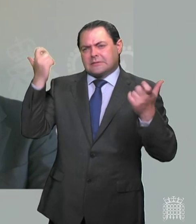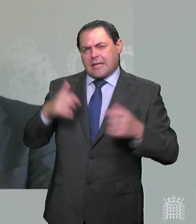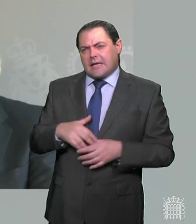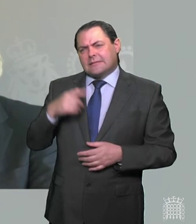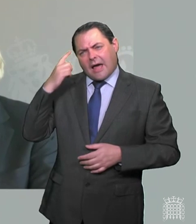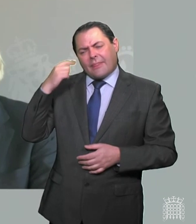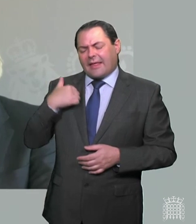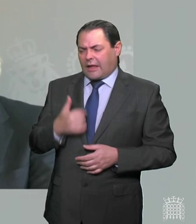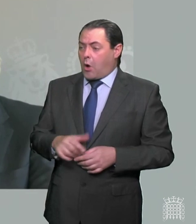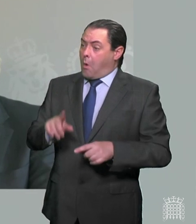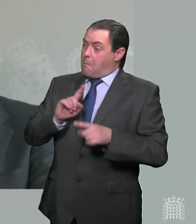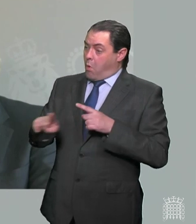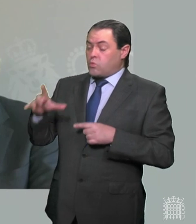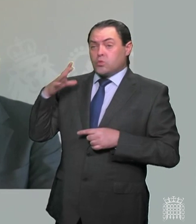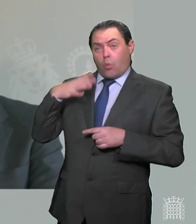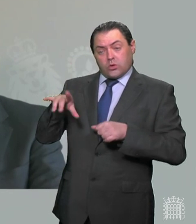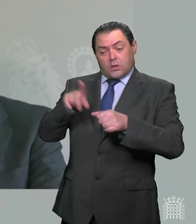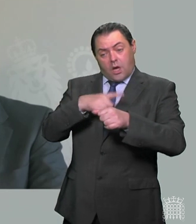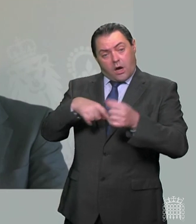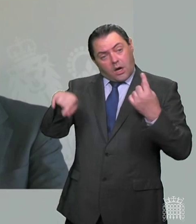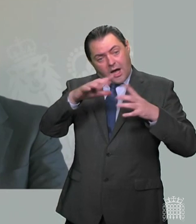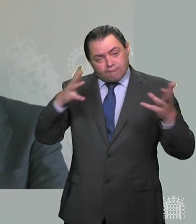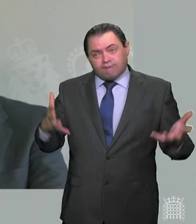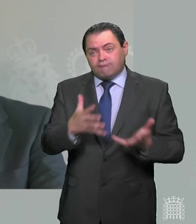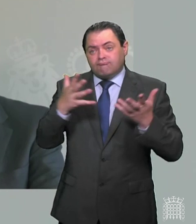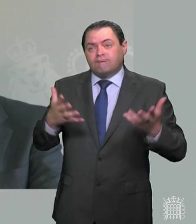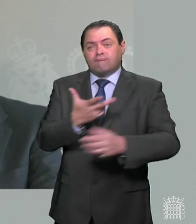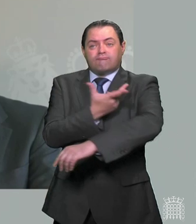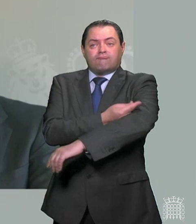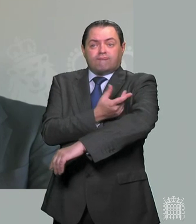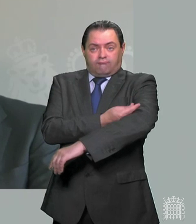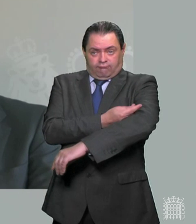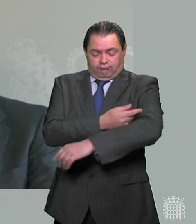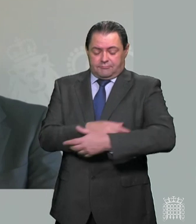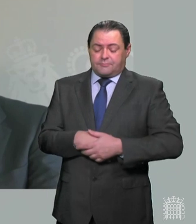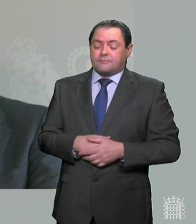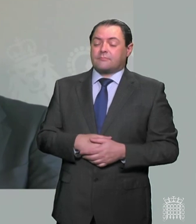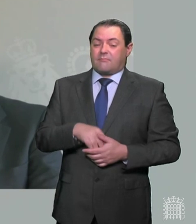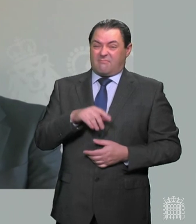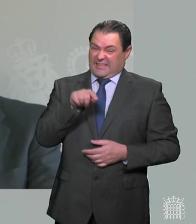Most people in this country want to see the younger generation encouraged to get vaccinations.